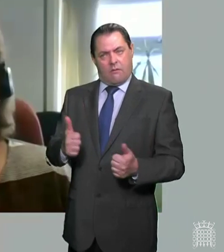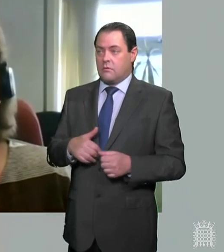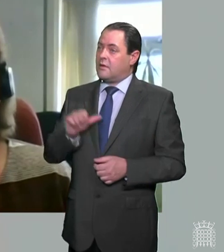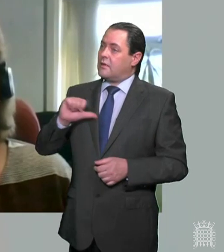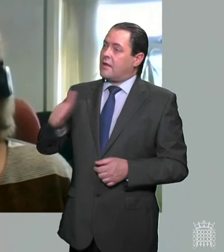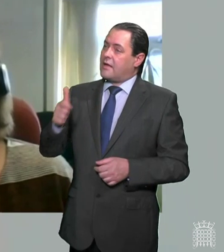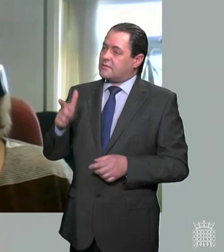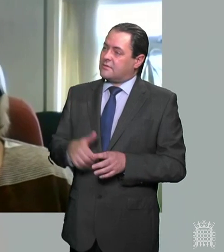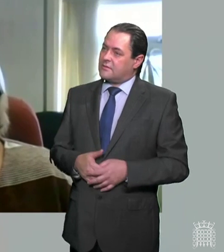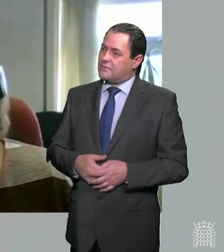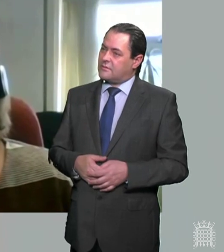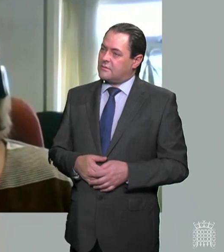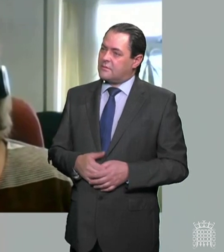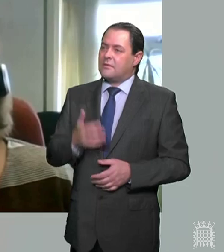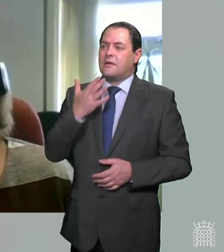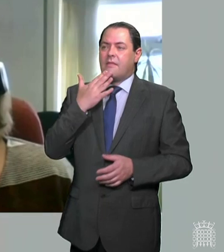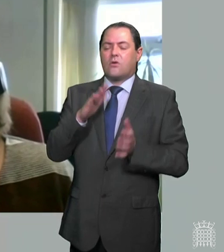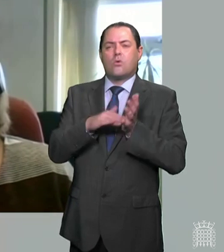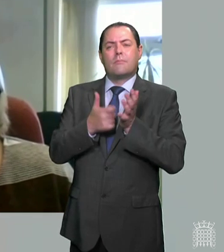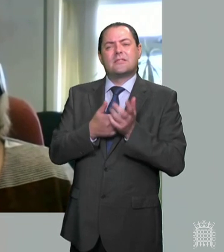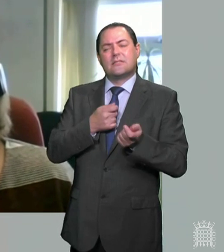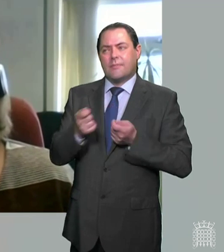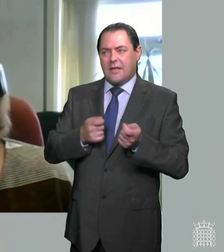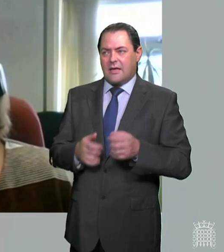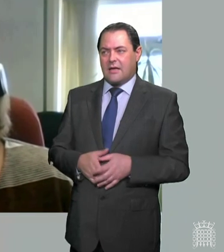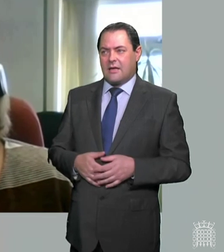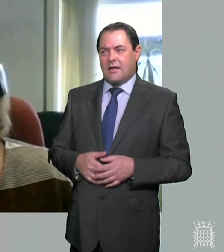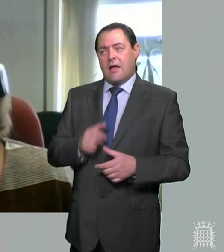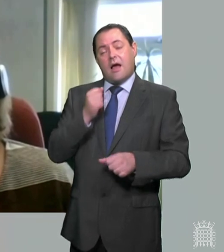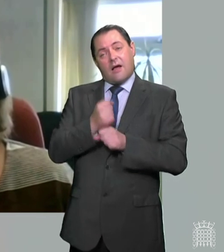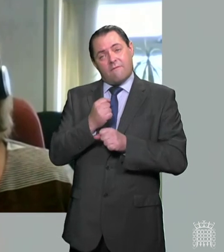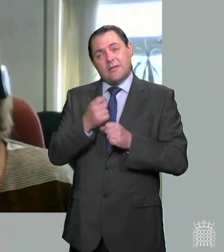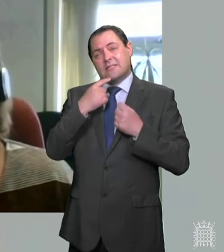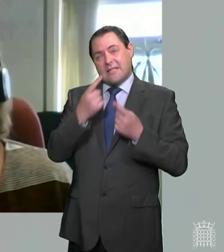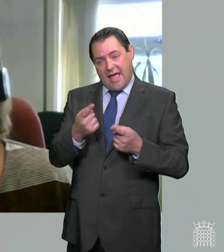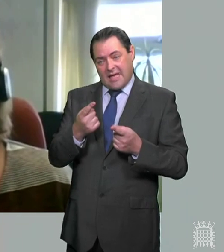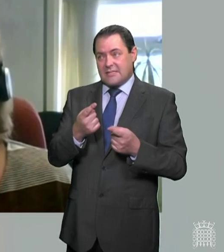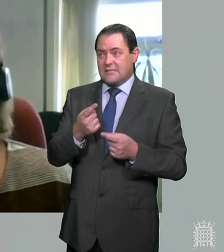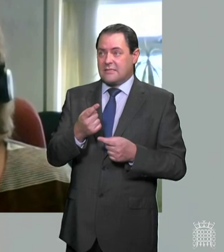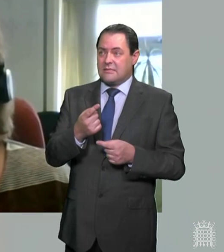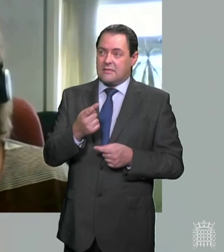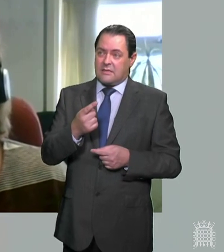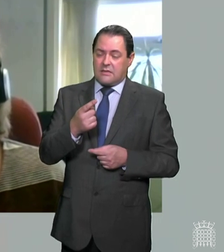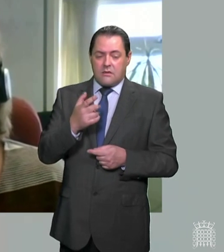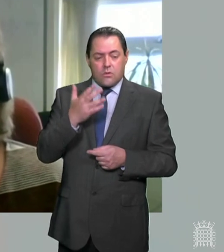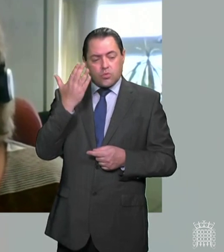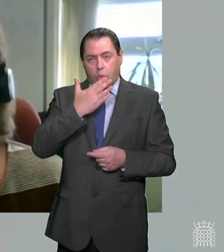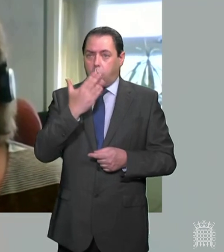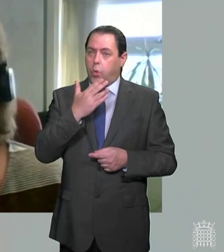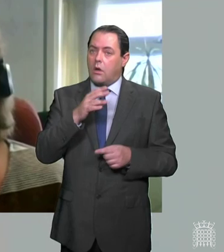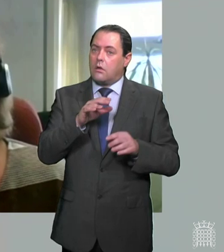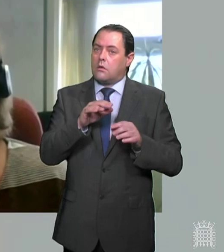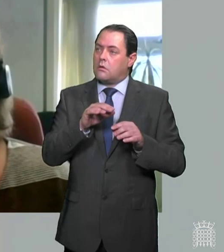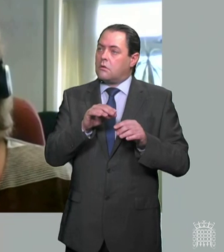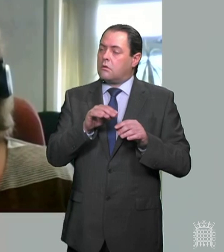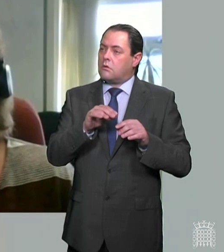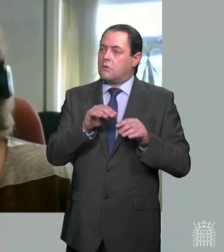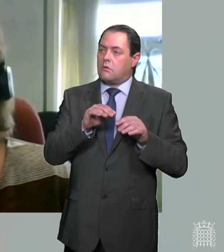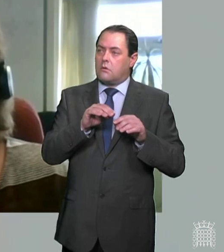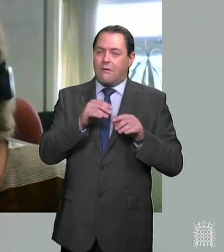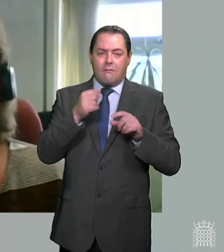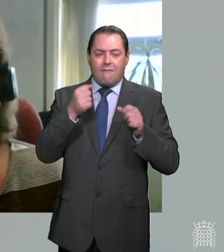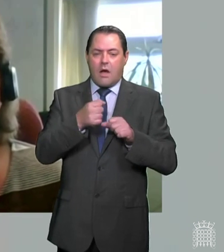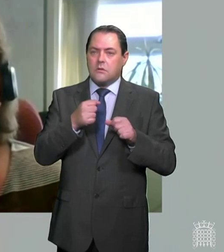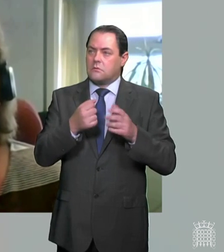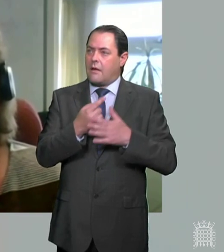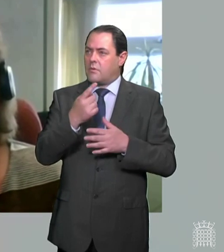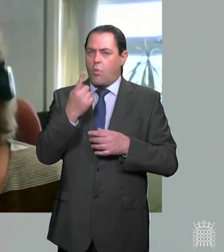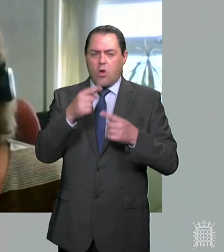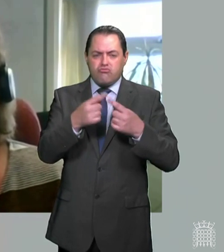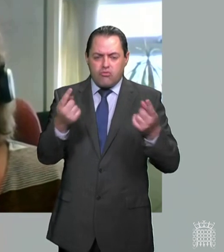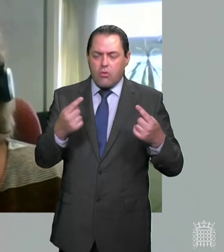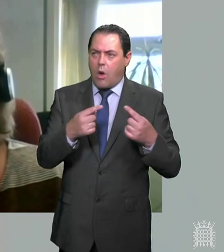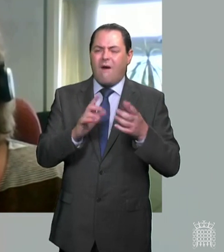The Government claim that fires in schools are very rare and are mostly confined to one room or cause little or no damage.